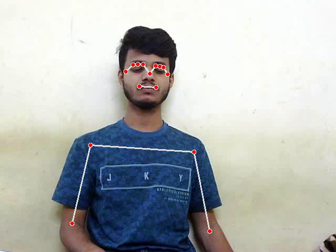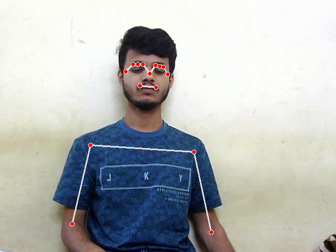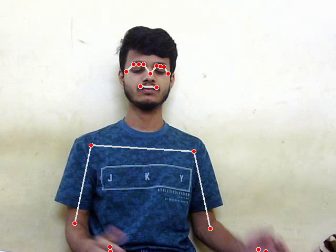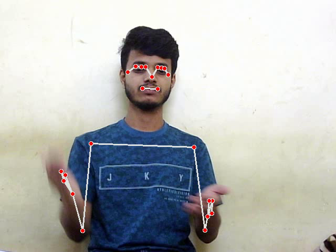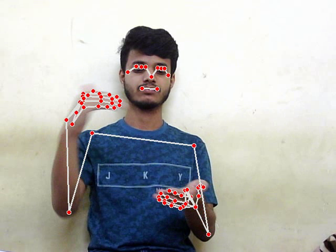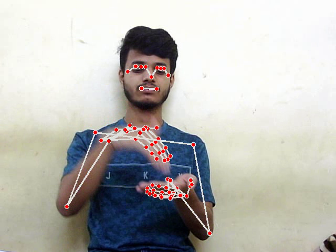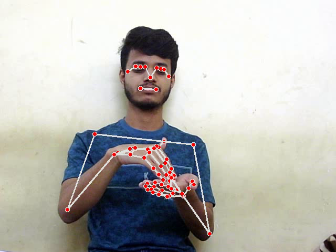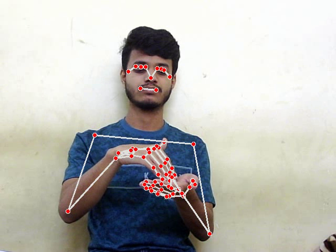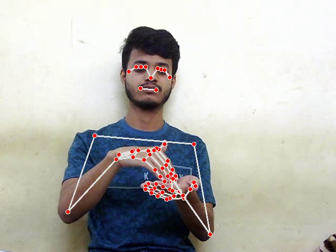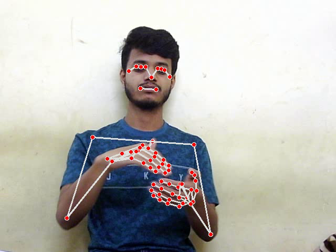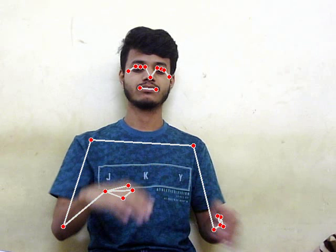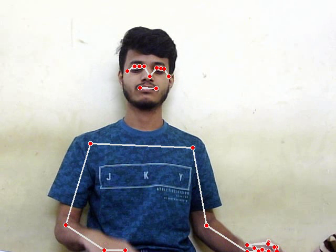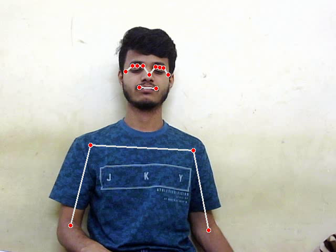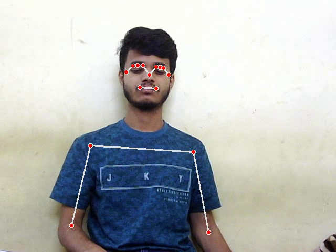again